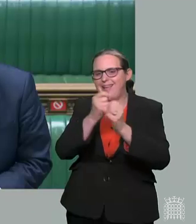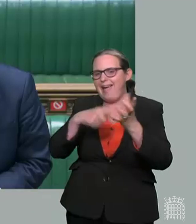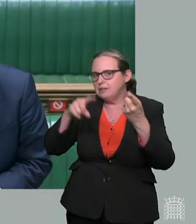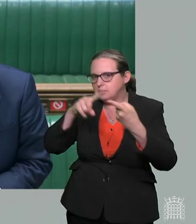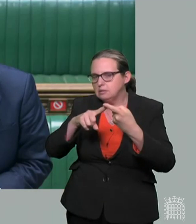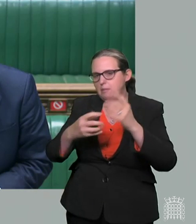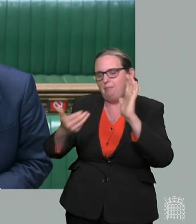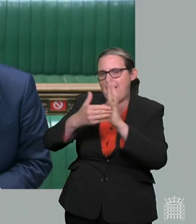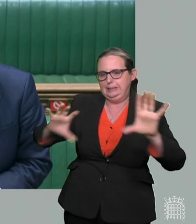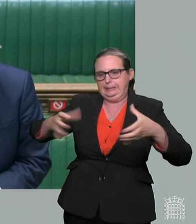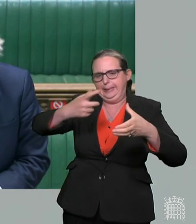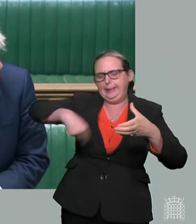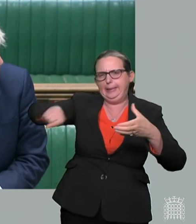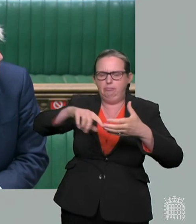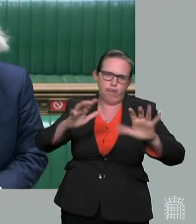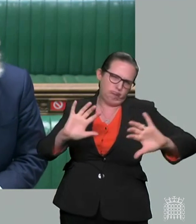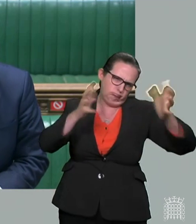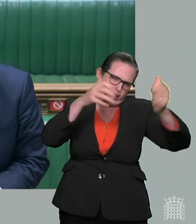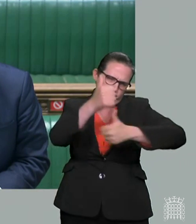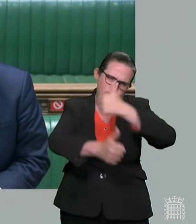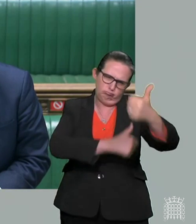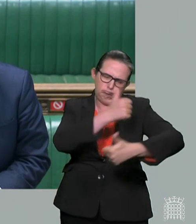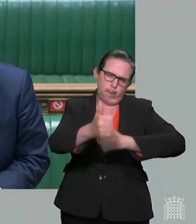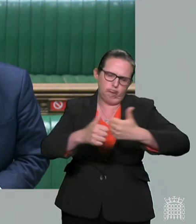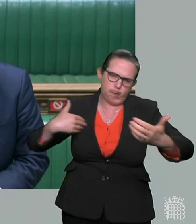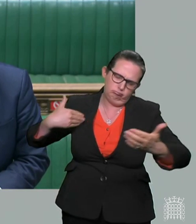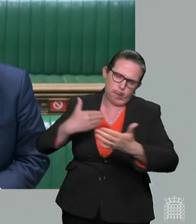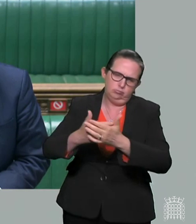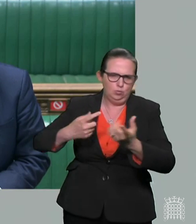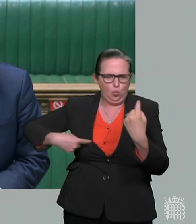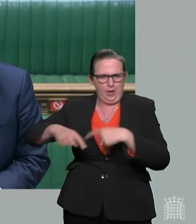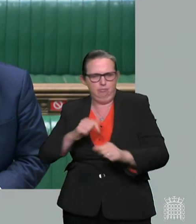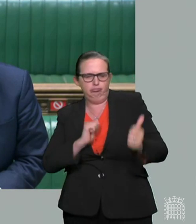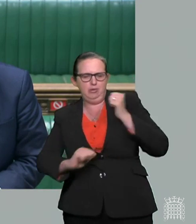The nation is proud of each and every one of them.